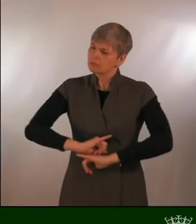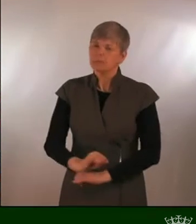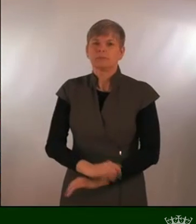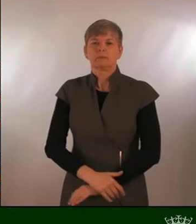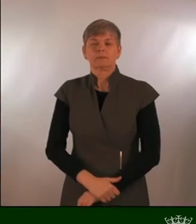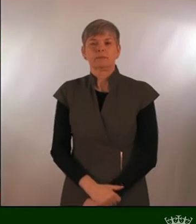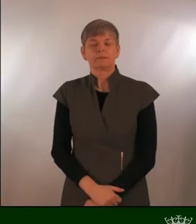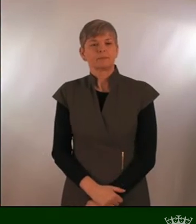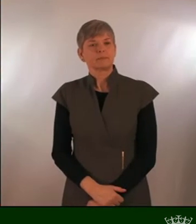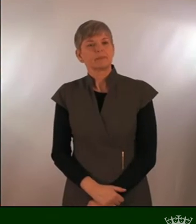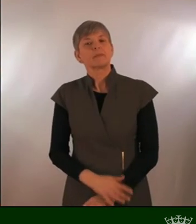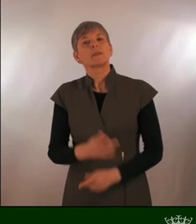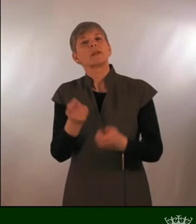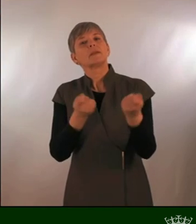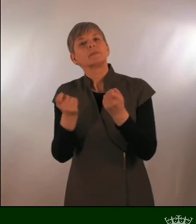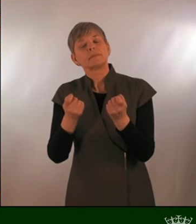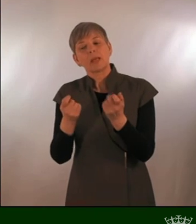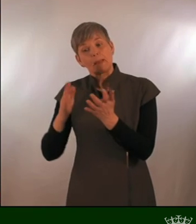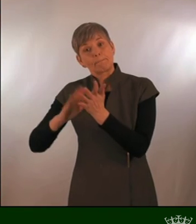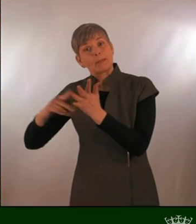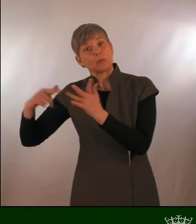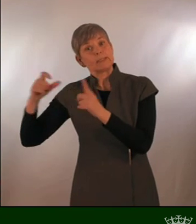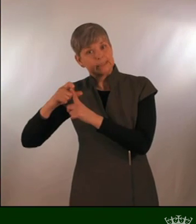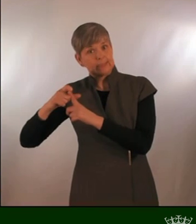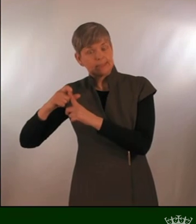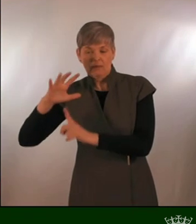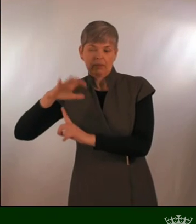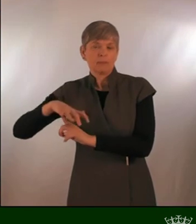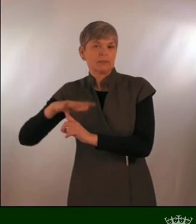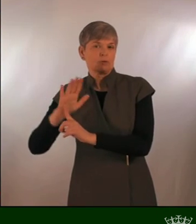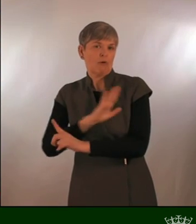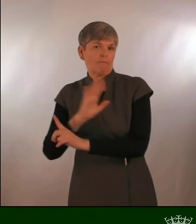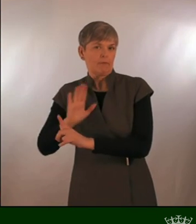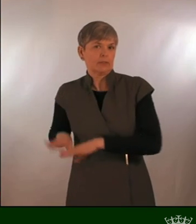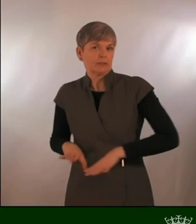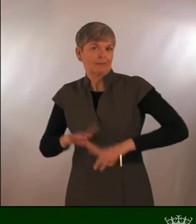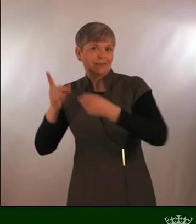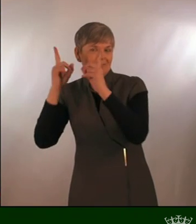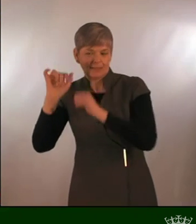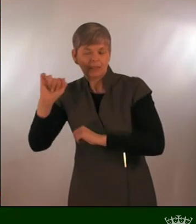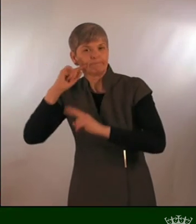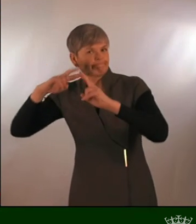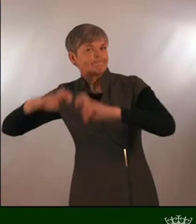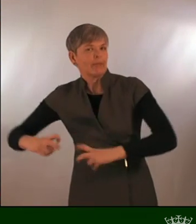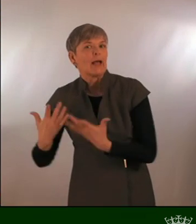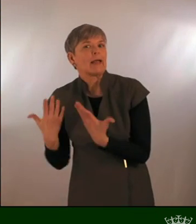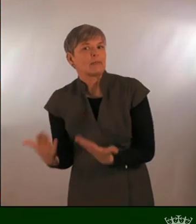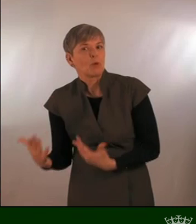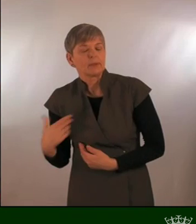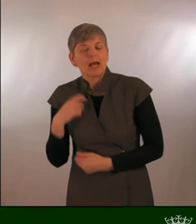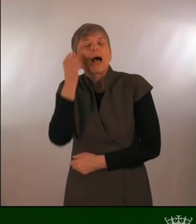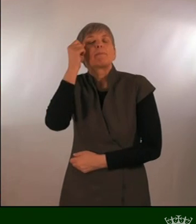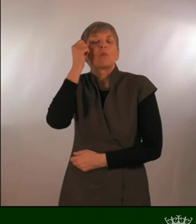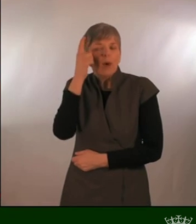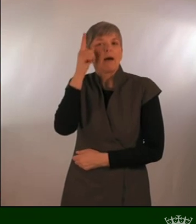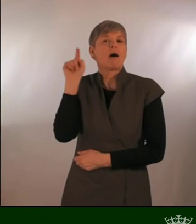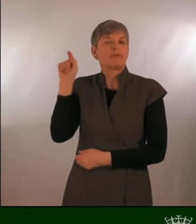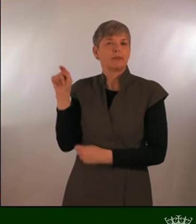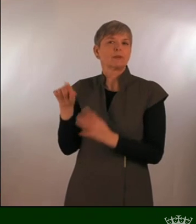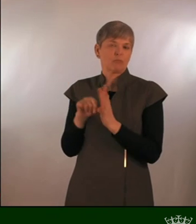The Ministry of Defence is looking at this very problem, and I am conscious of the issue that my right honourable Friend raises—it has been raised with me.